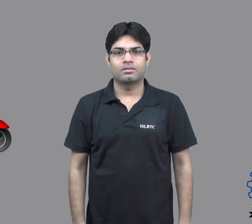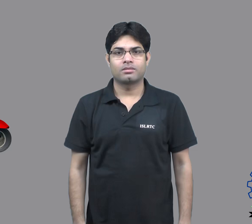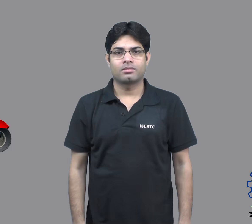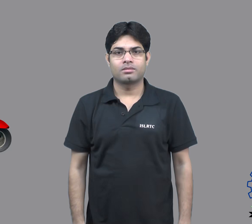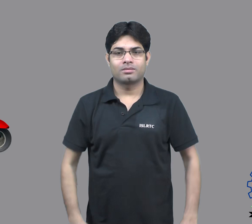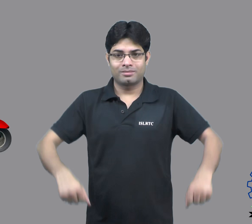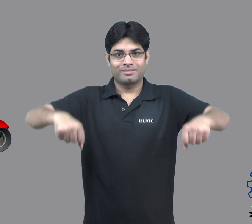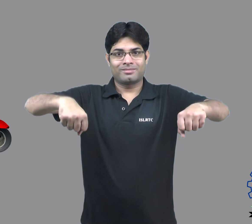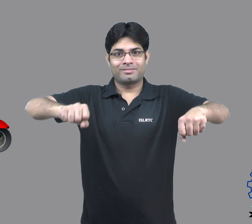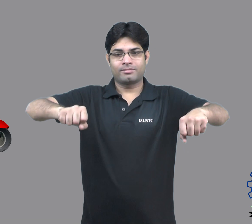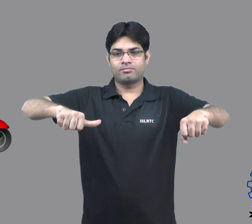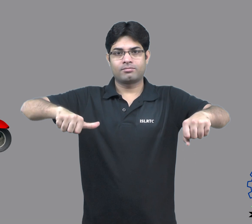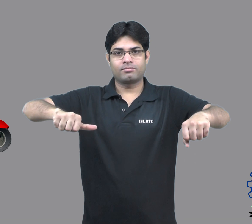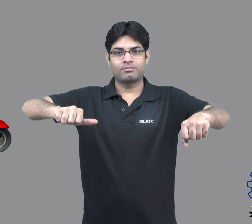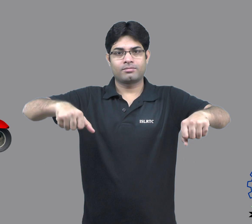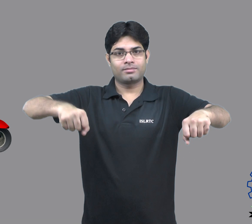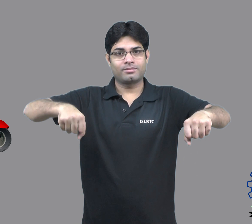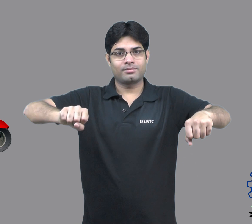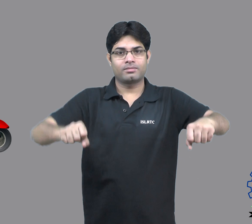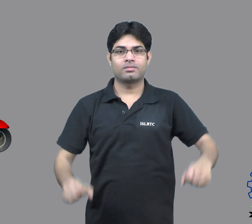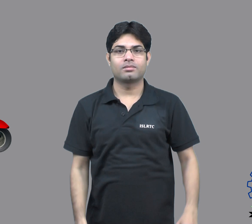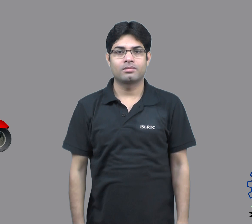Scooter